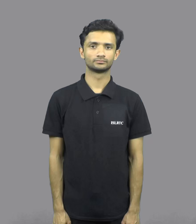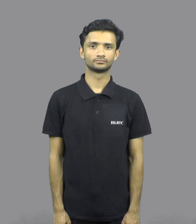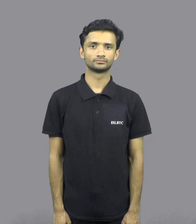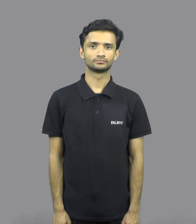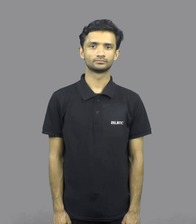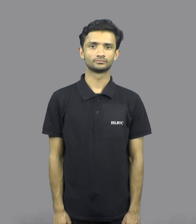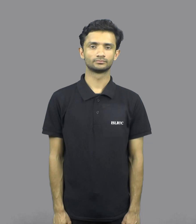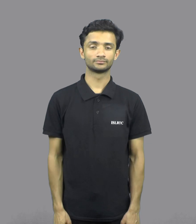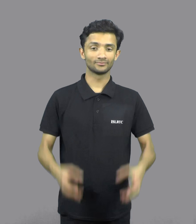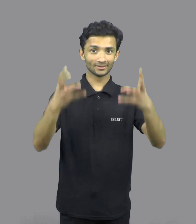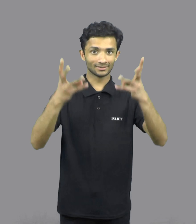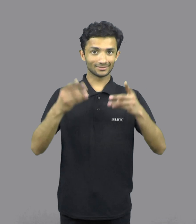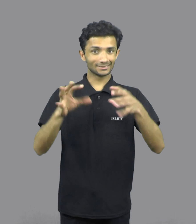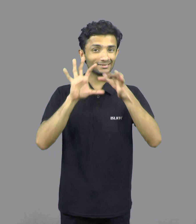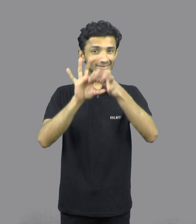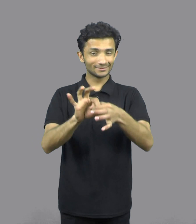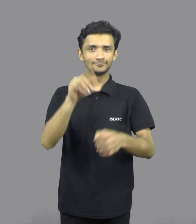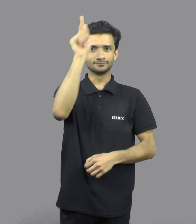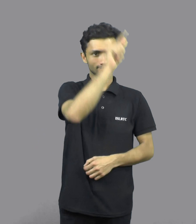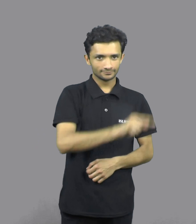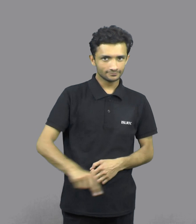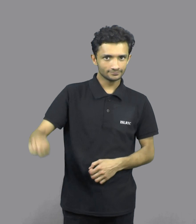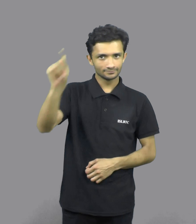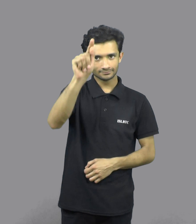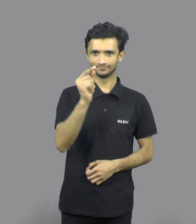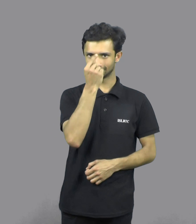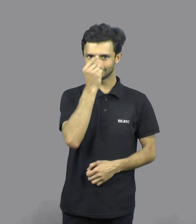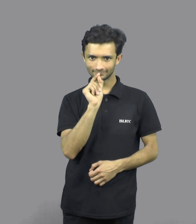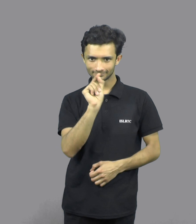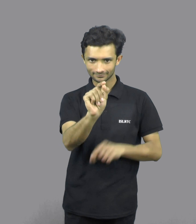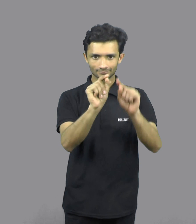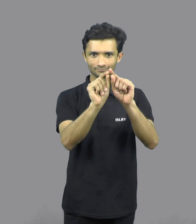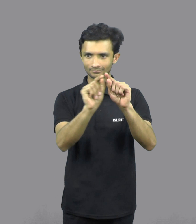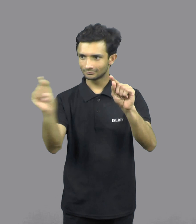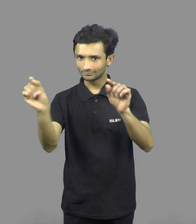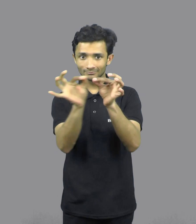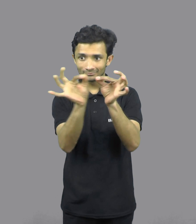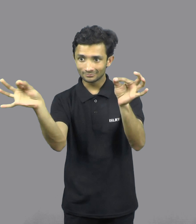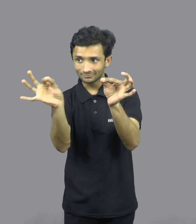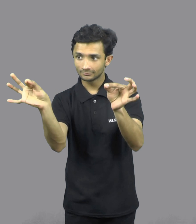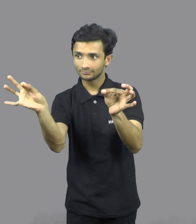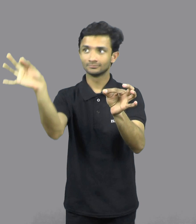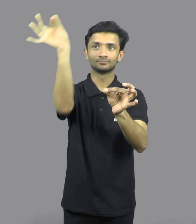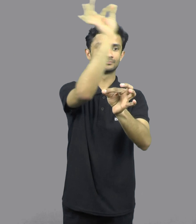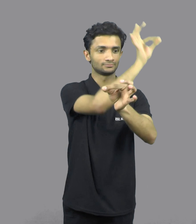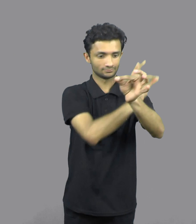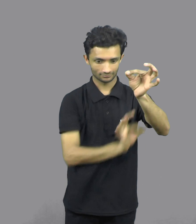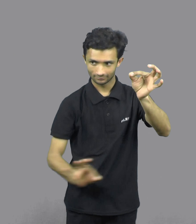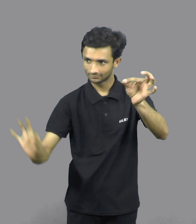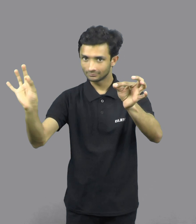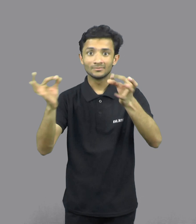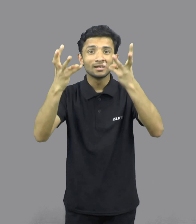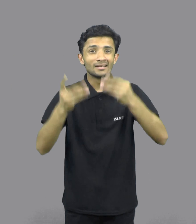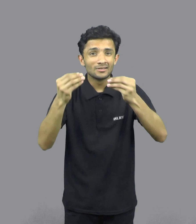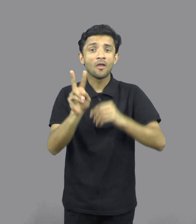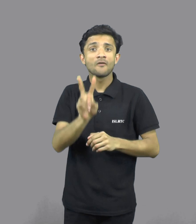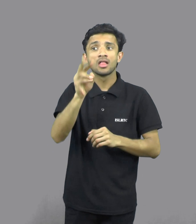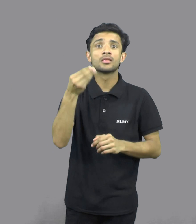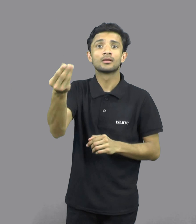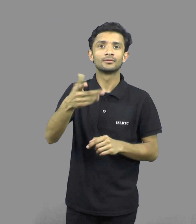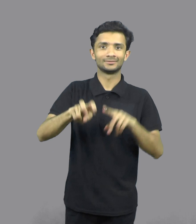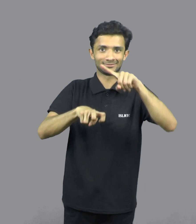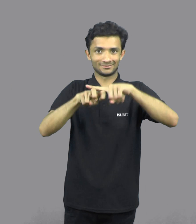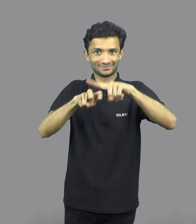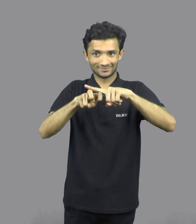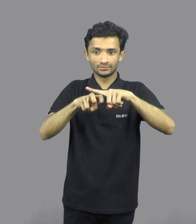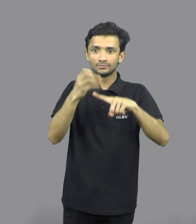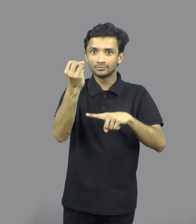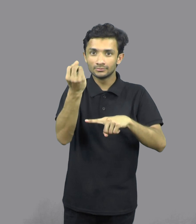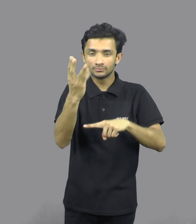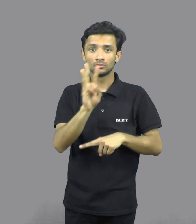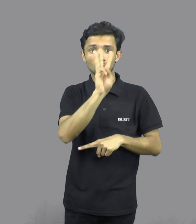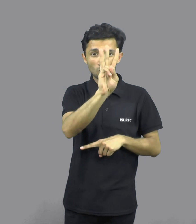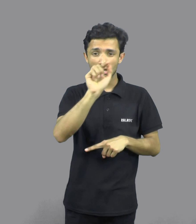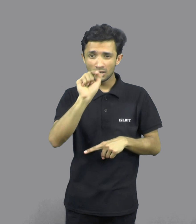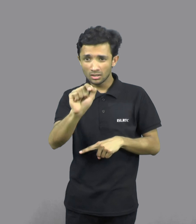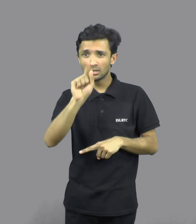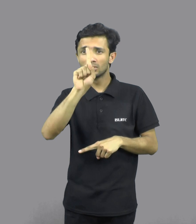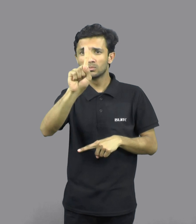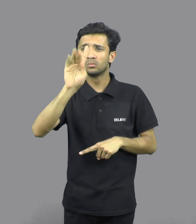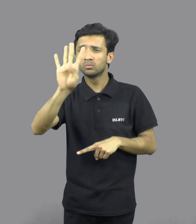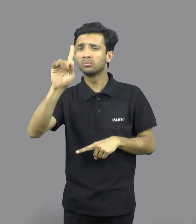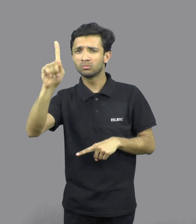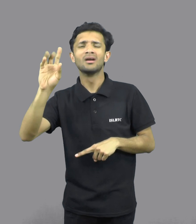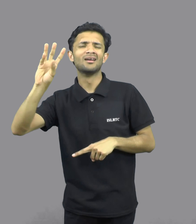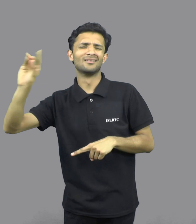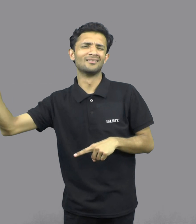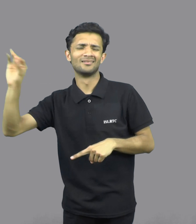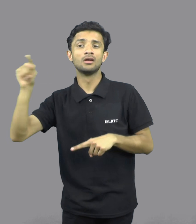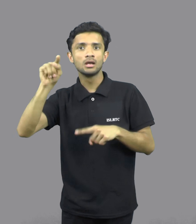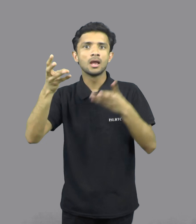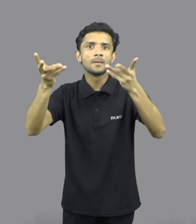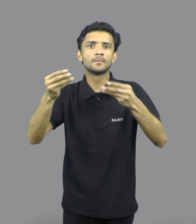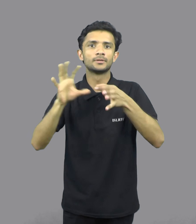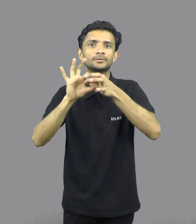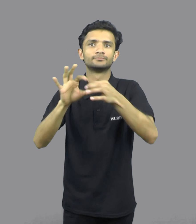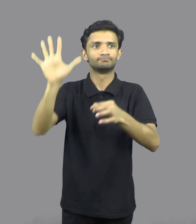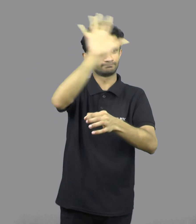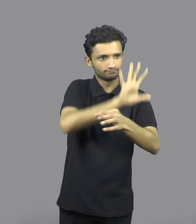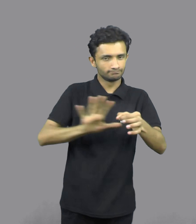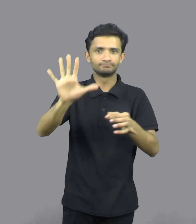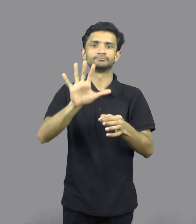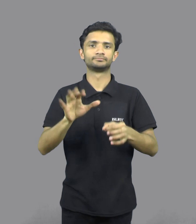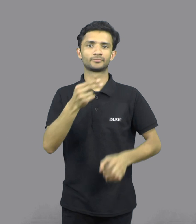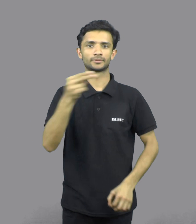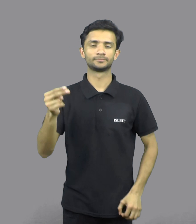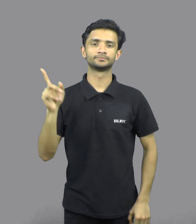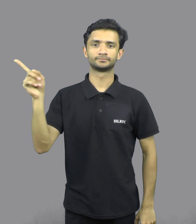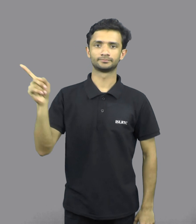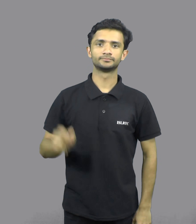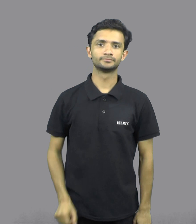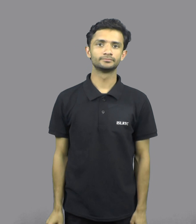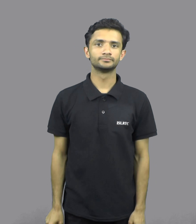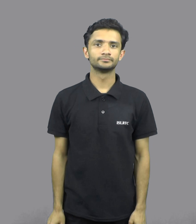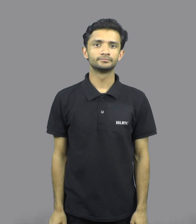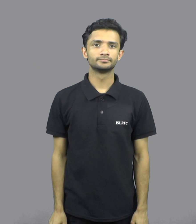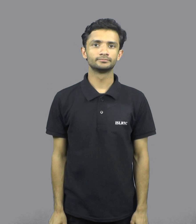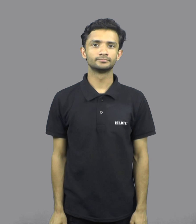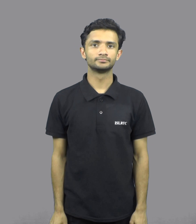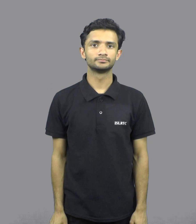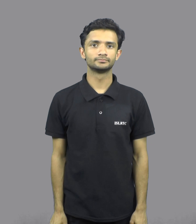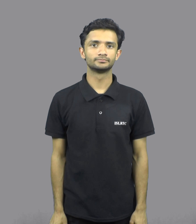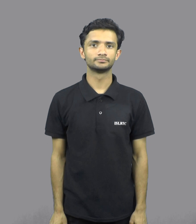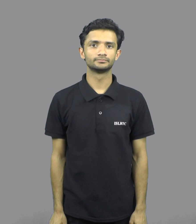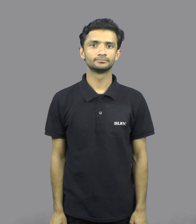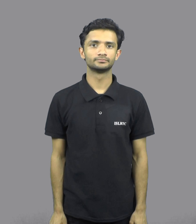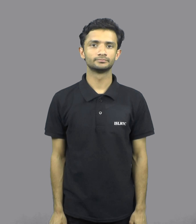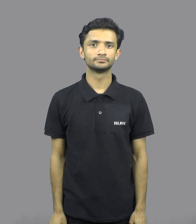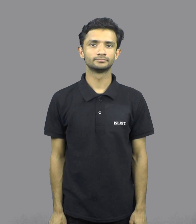Pi